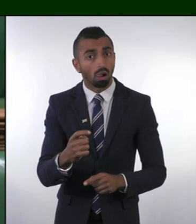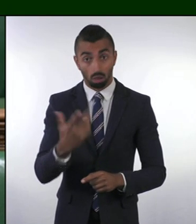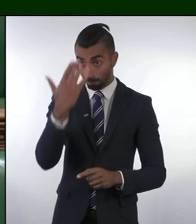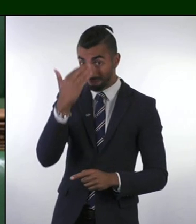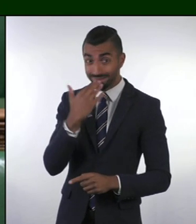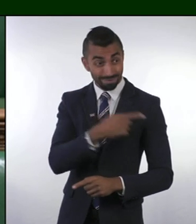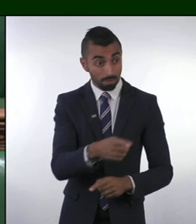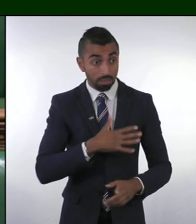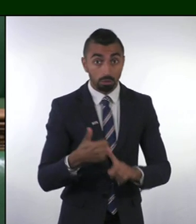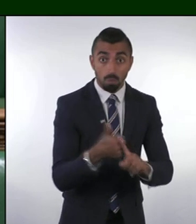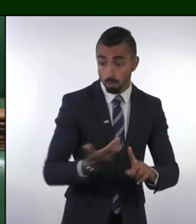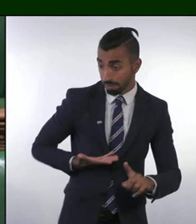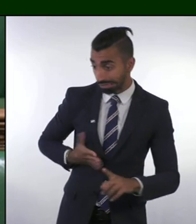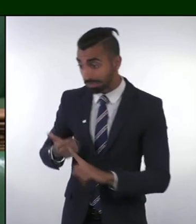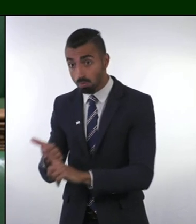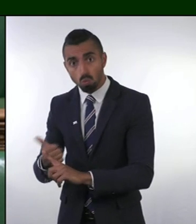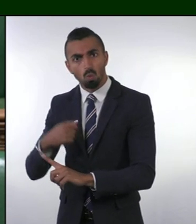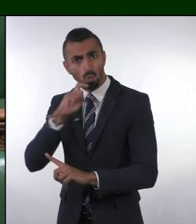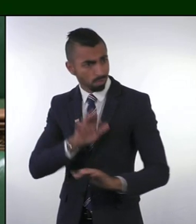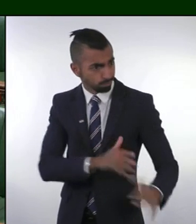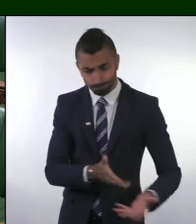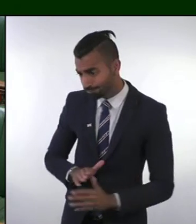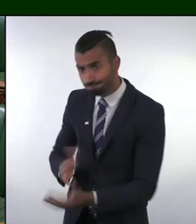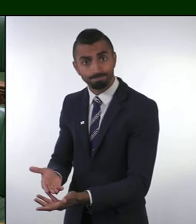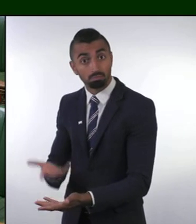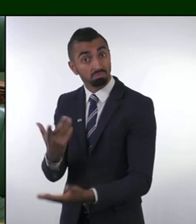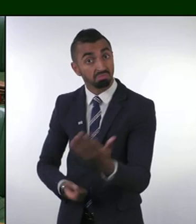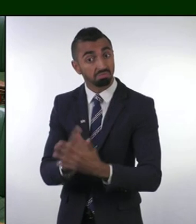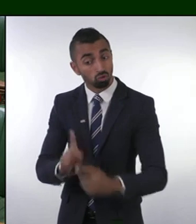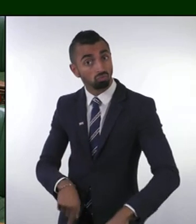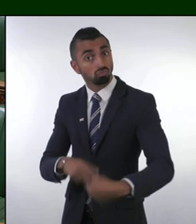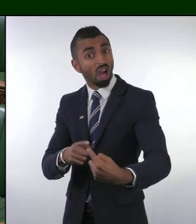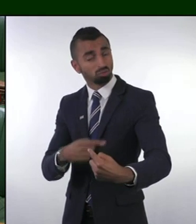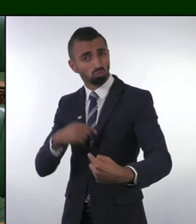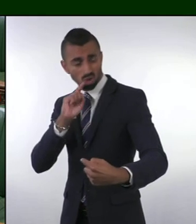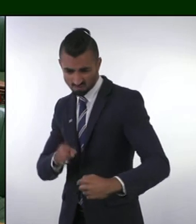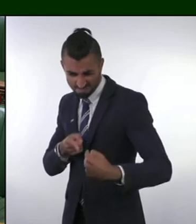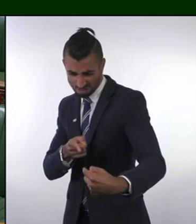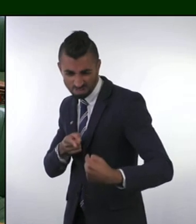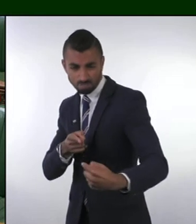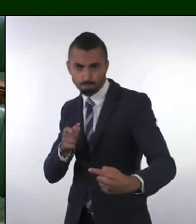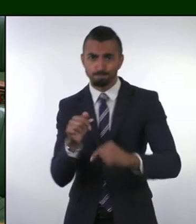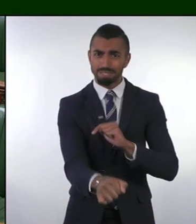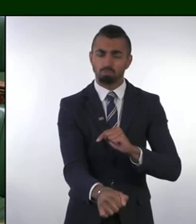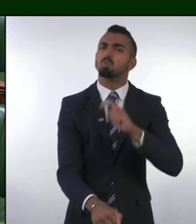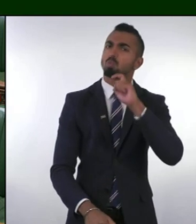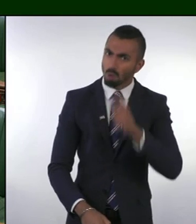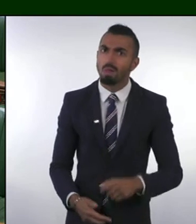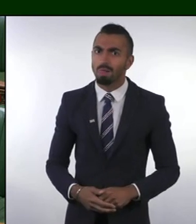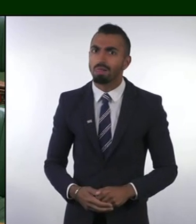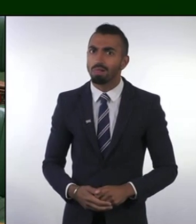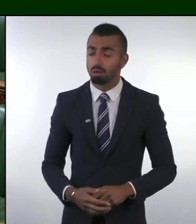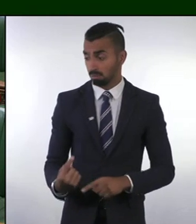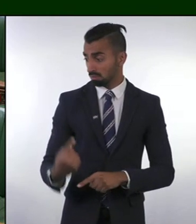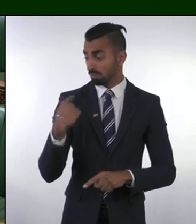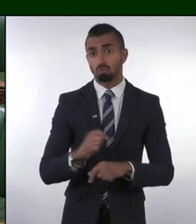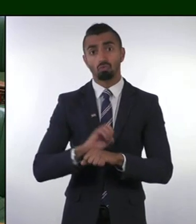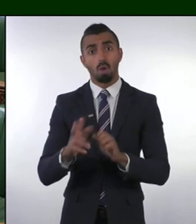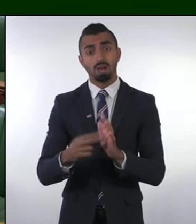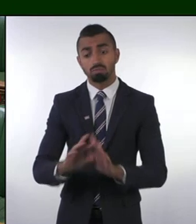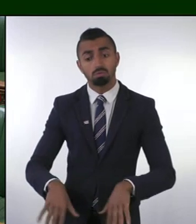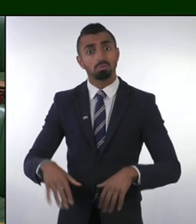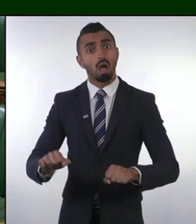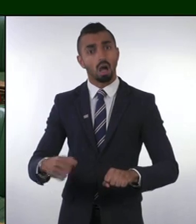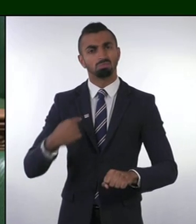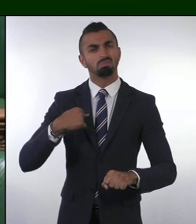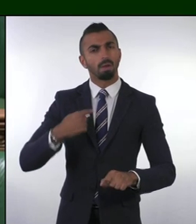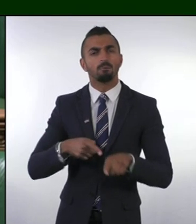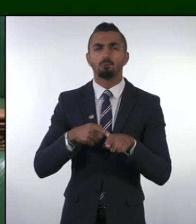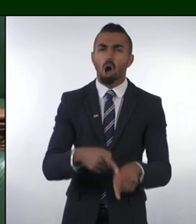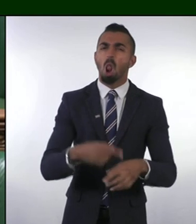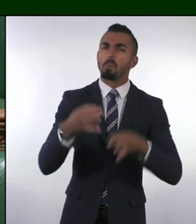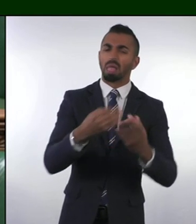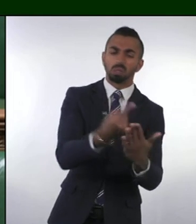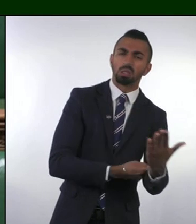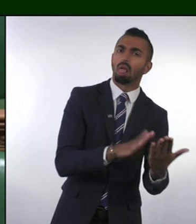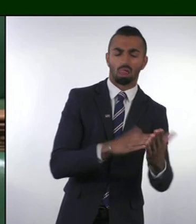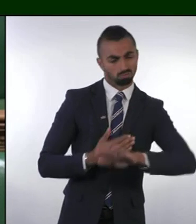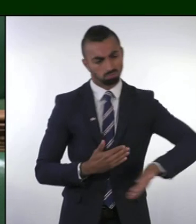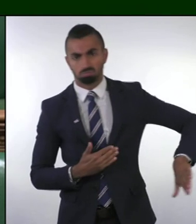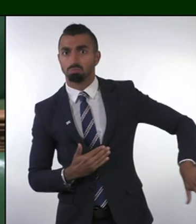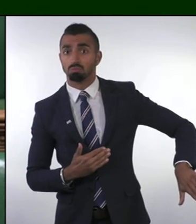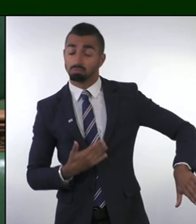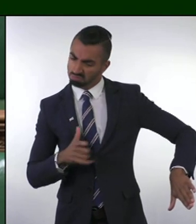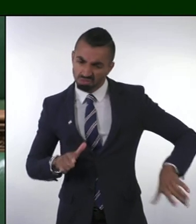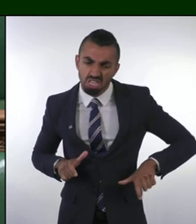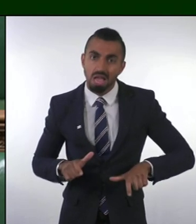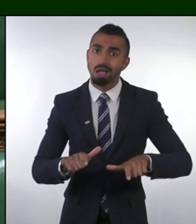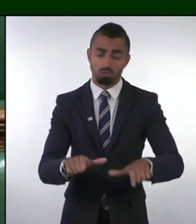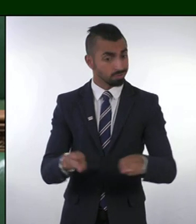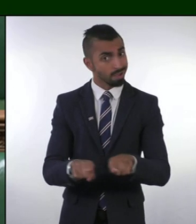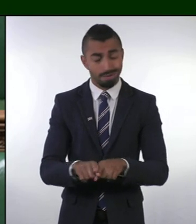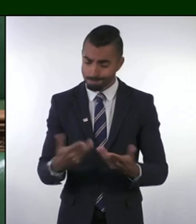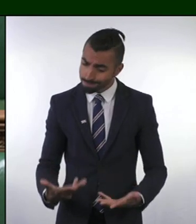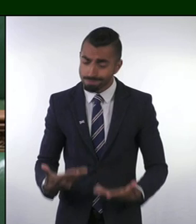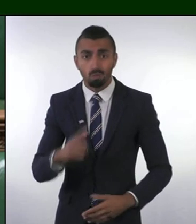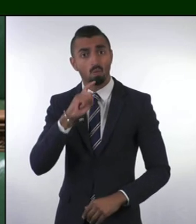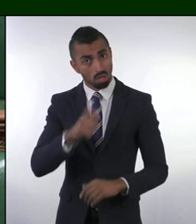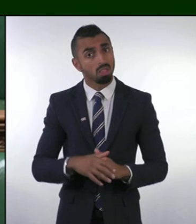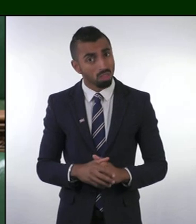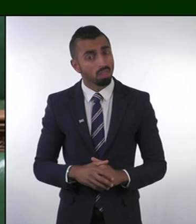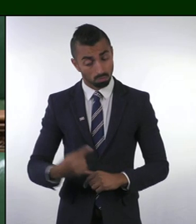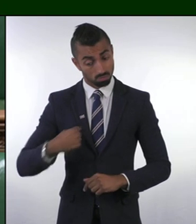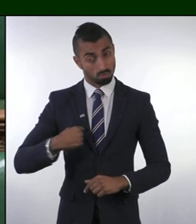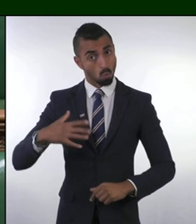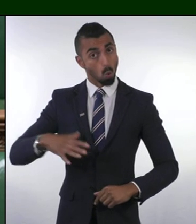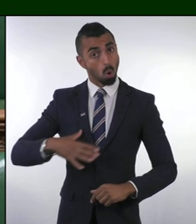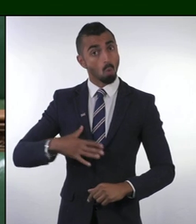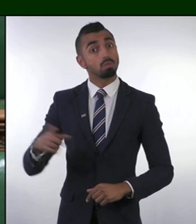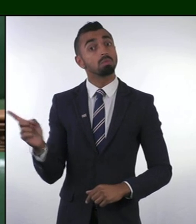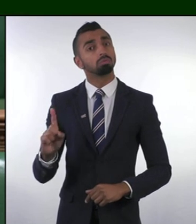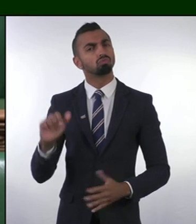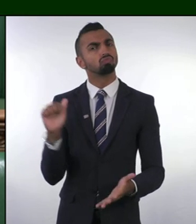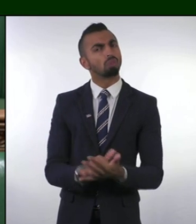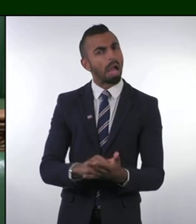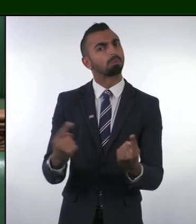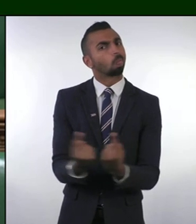Where challenges arise, we will overcome them. We entered this crisis unencumbered by dogma and we continue in that spirit, driven always by the simple desire to do what is right.